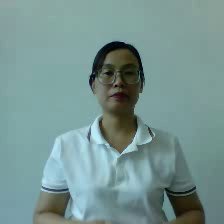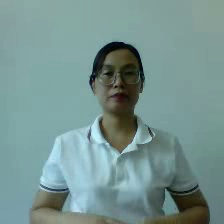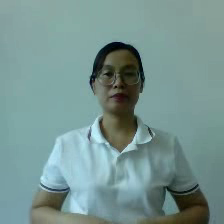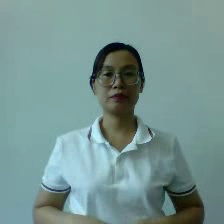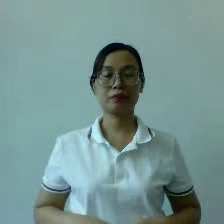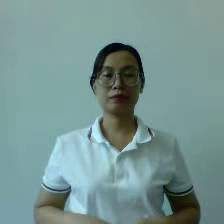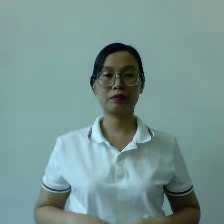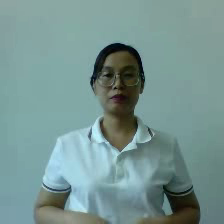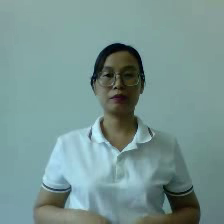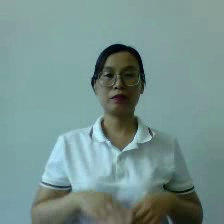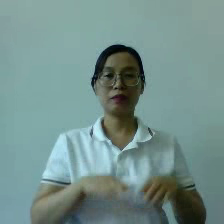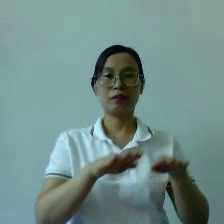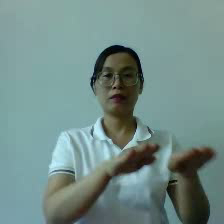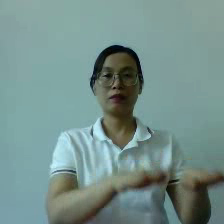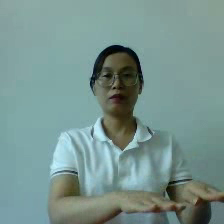Chậm lại